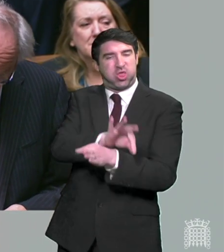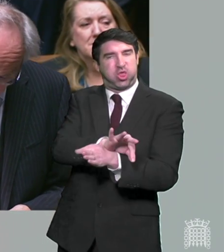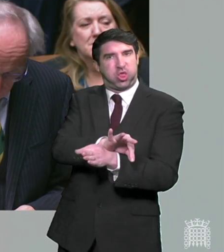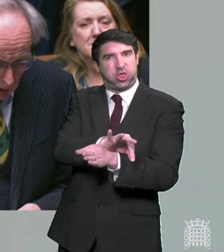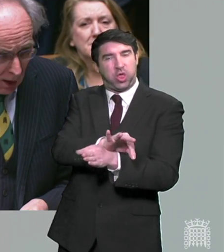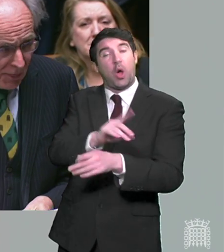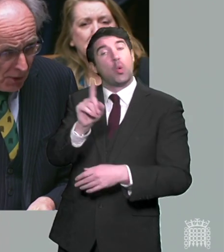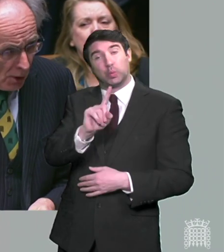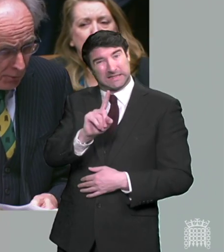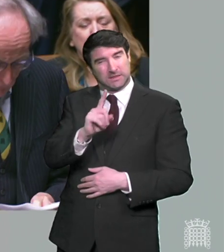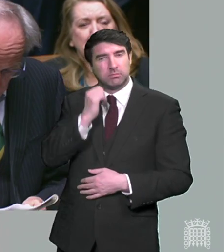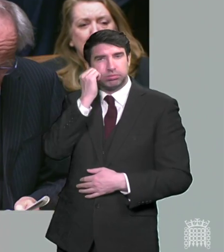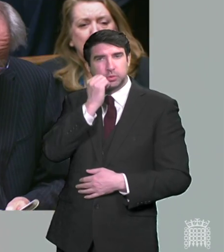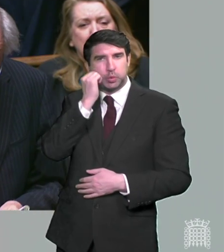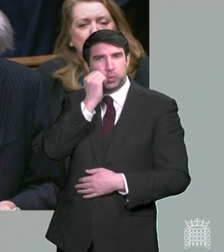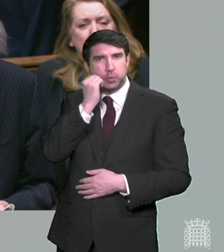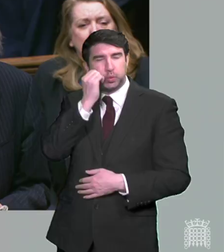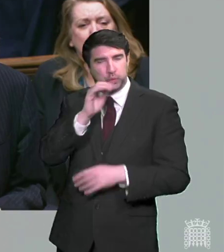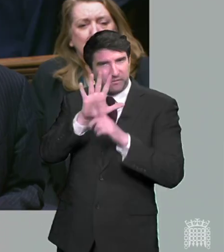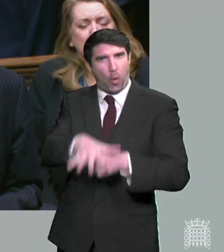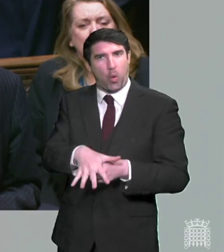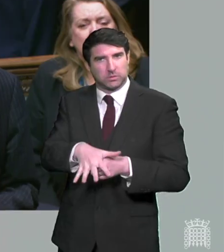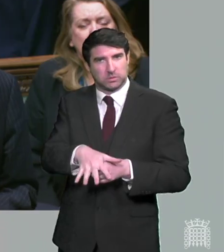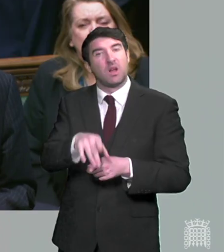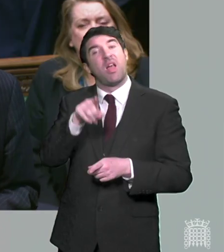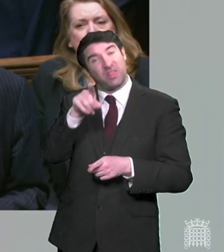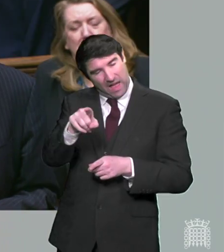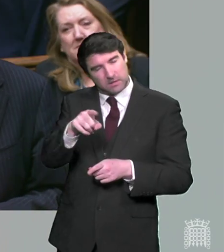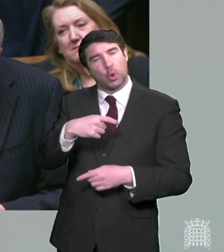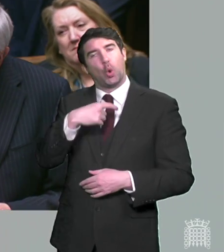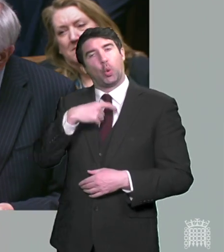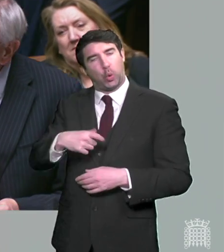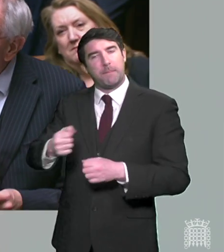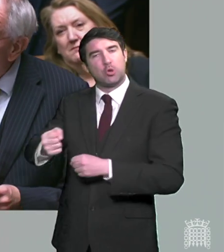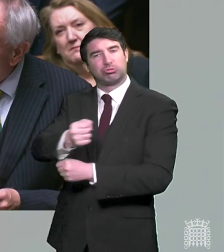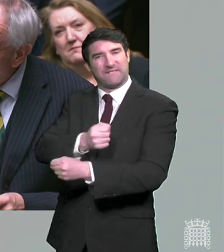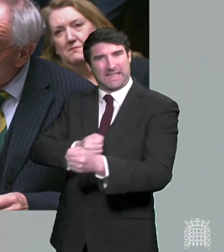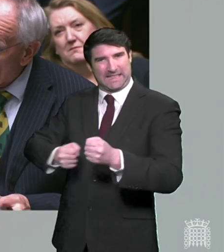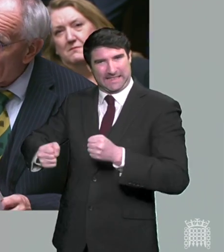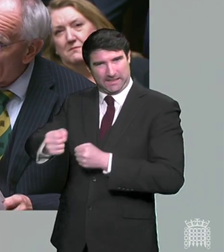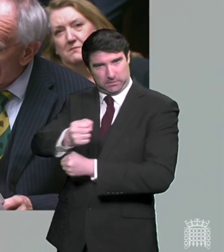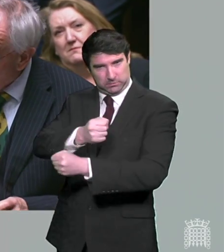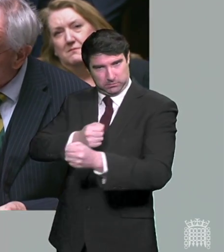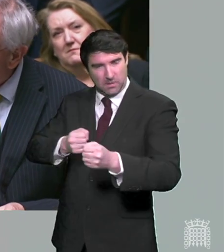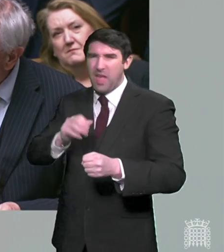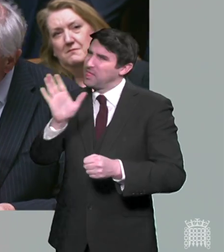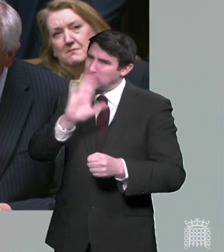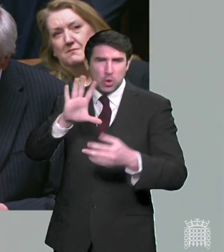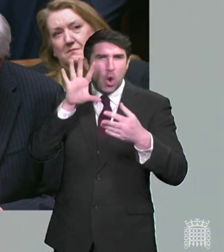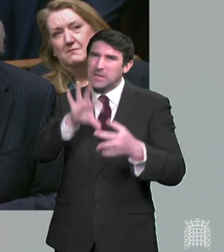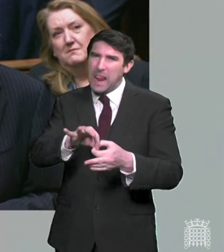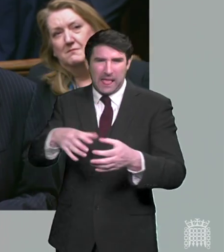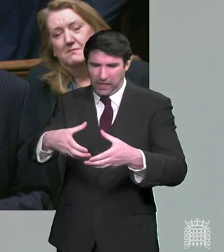That is smuggling. A third of all human trafficking in the United Kingdom occurs wholly within its borders.